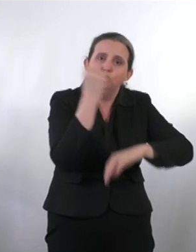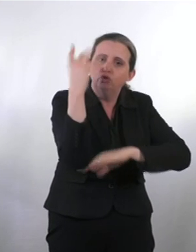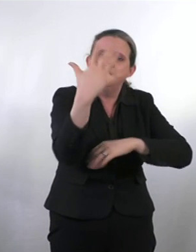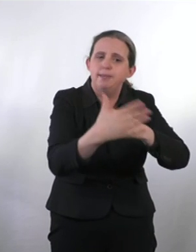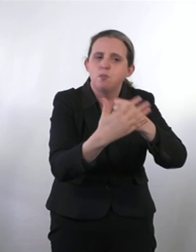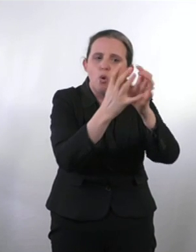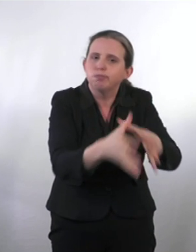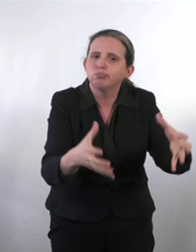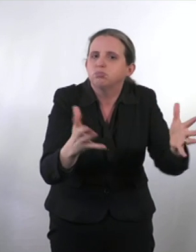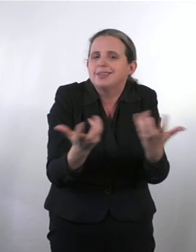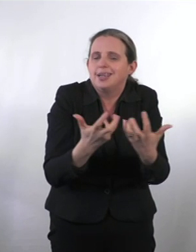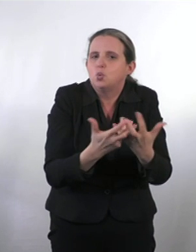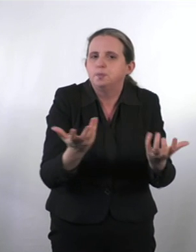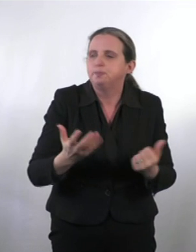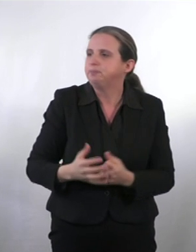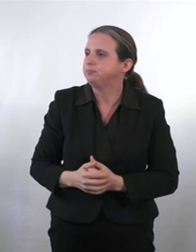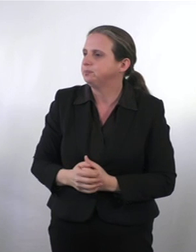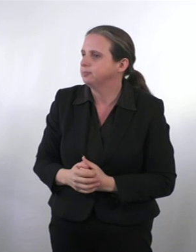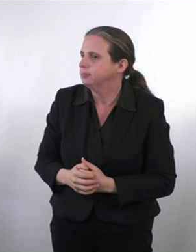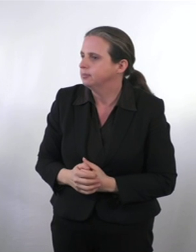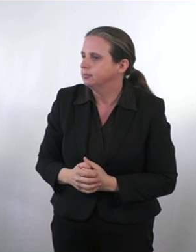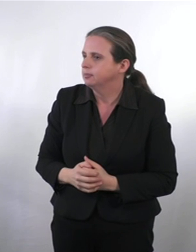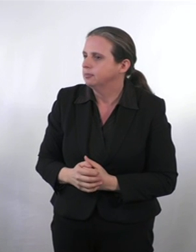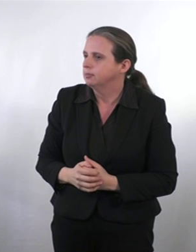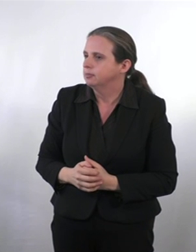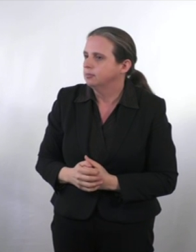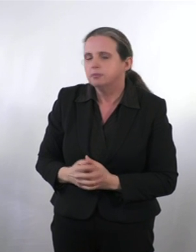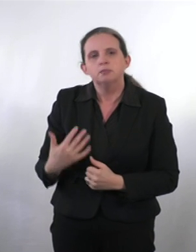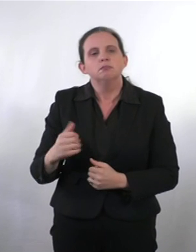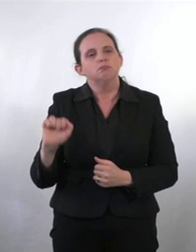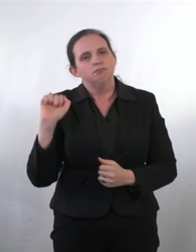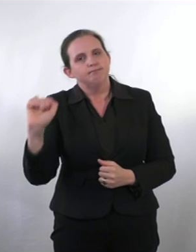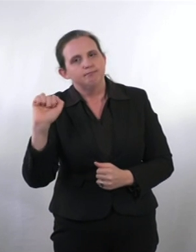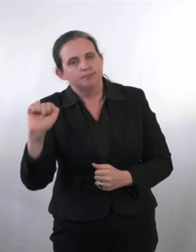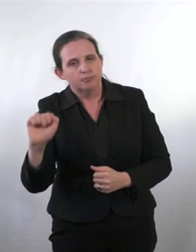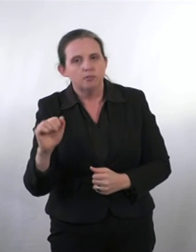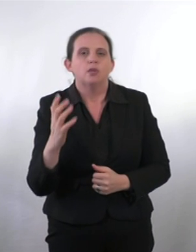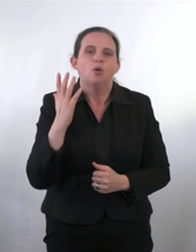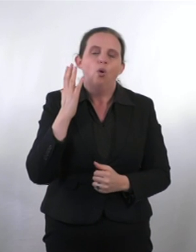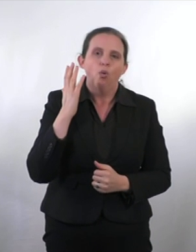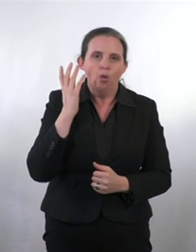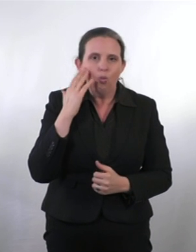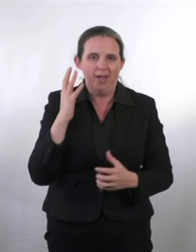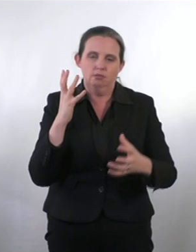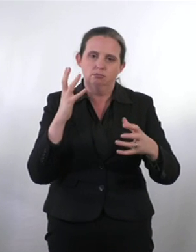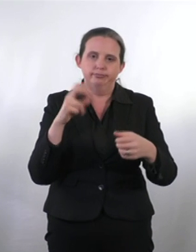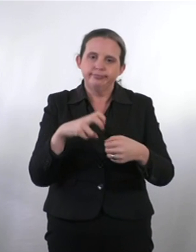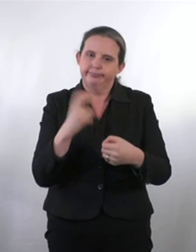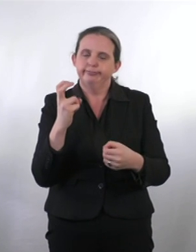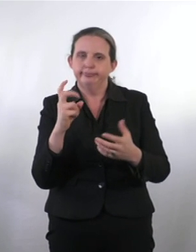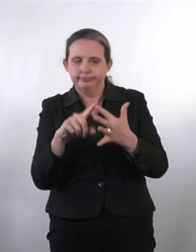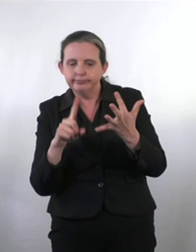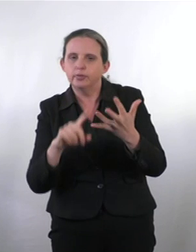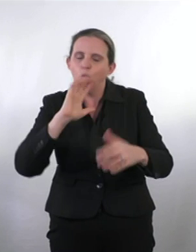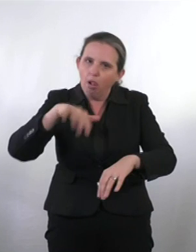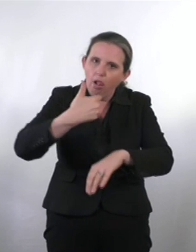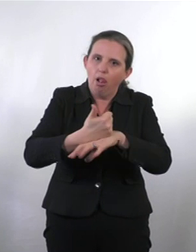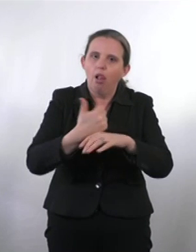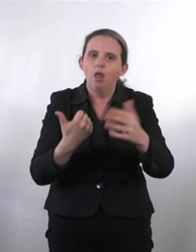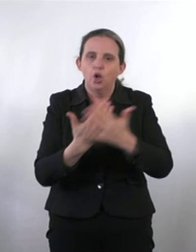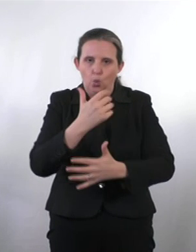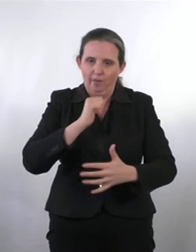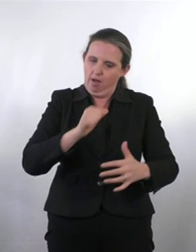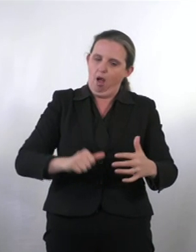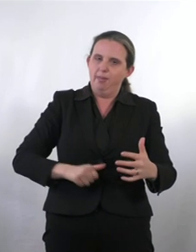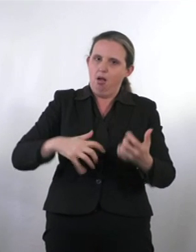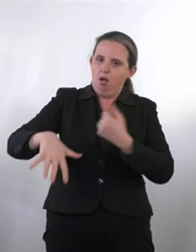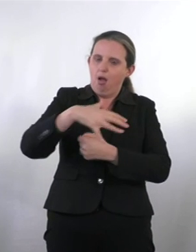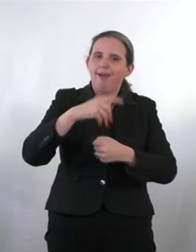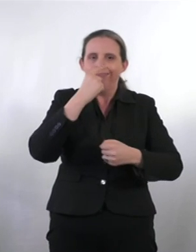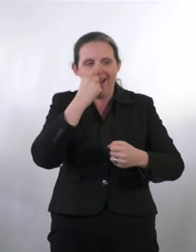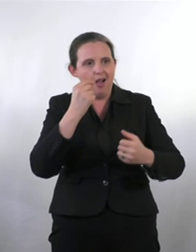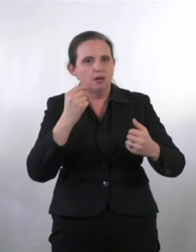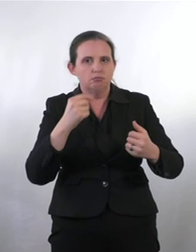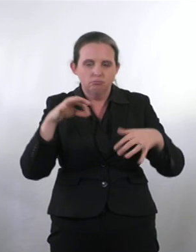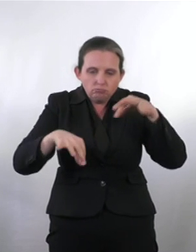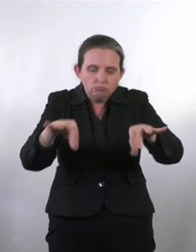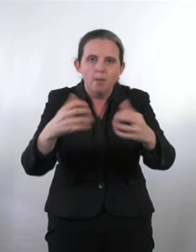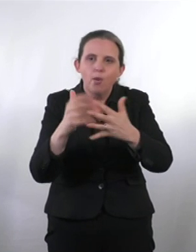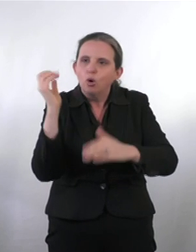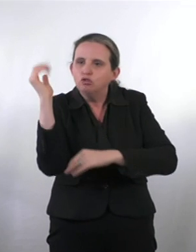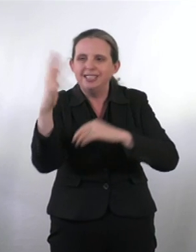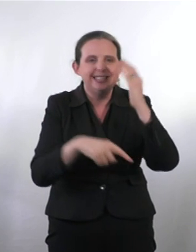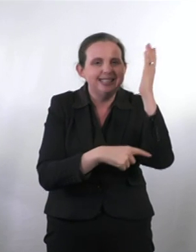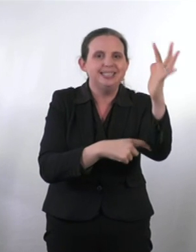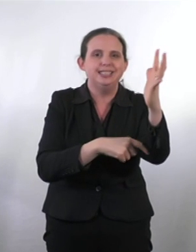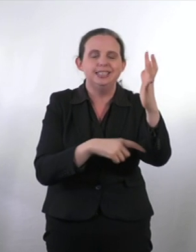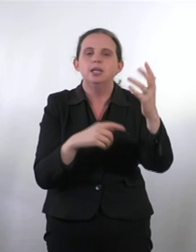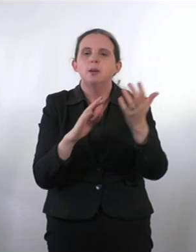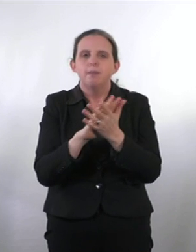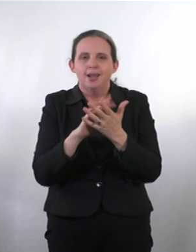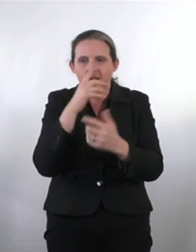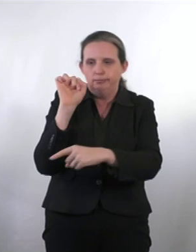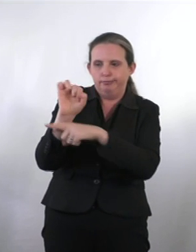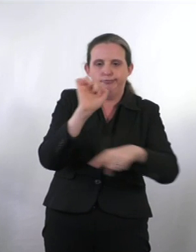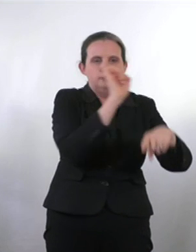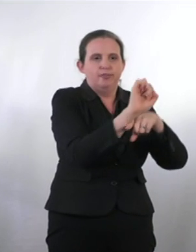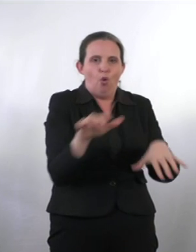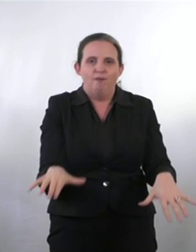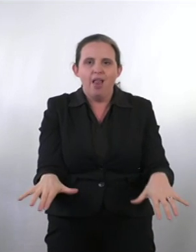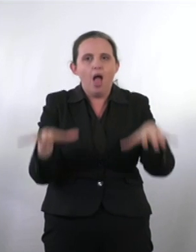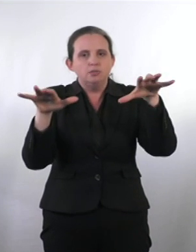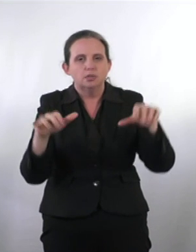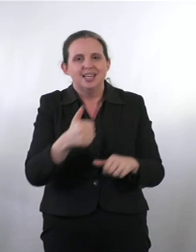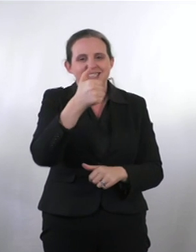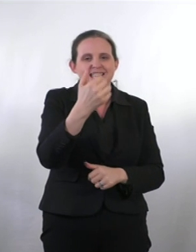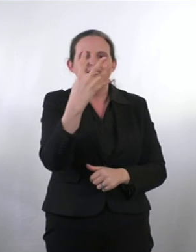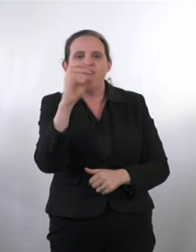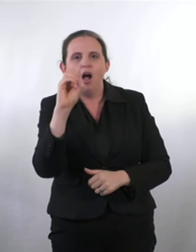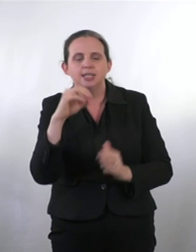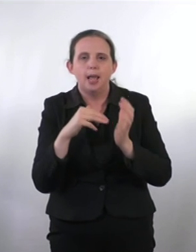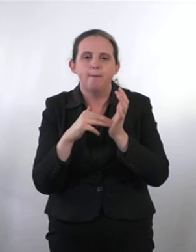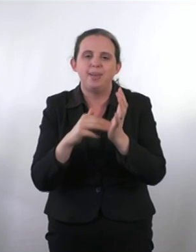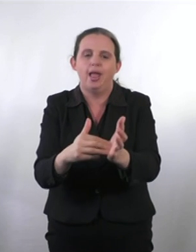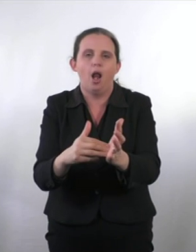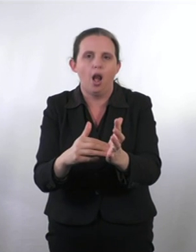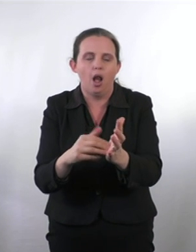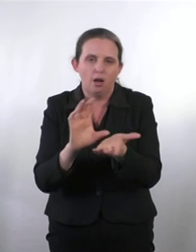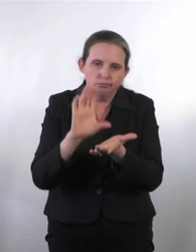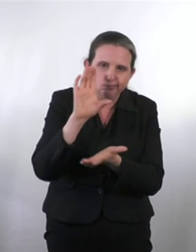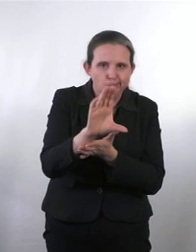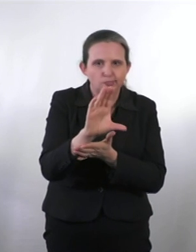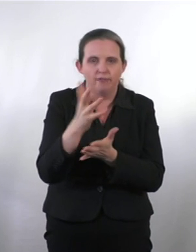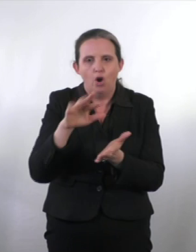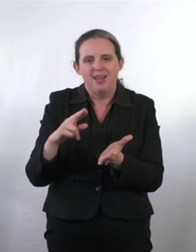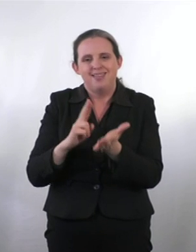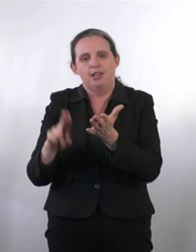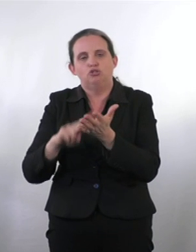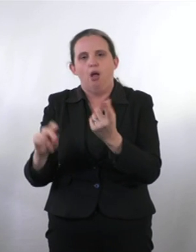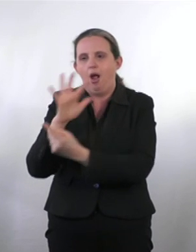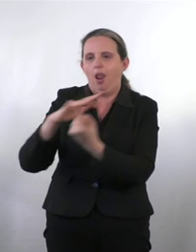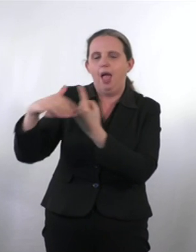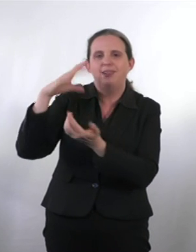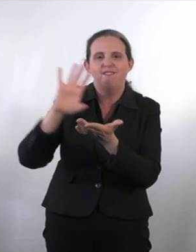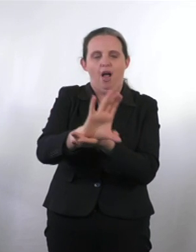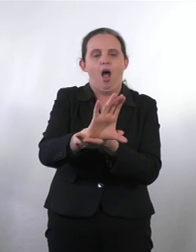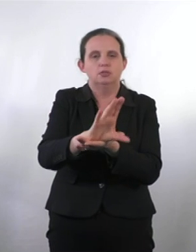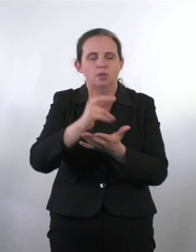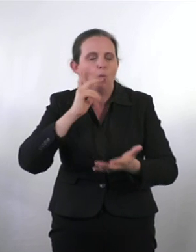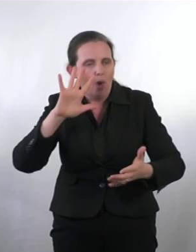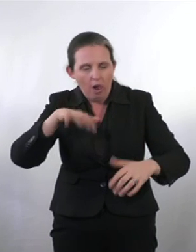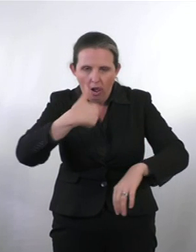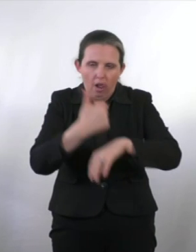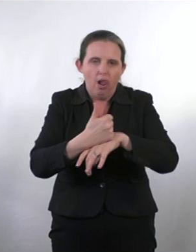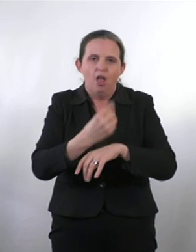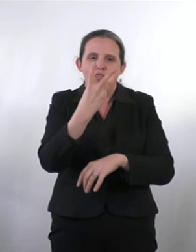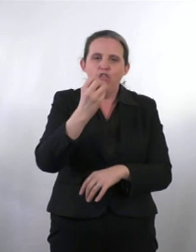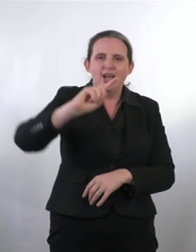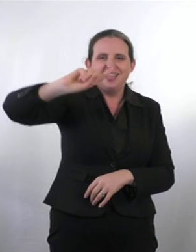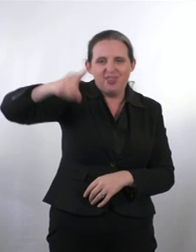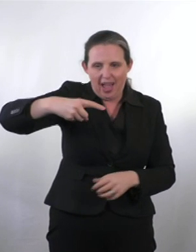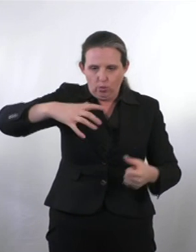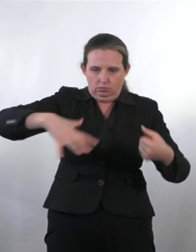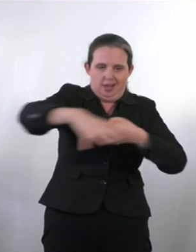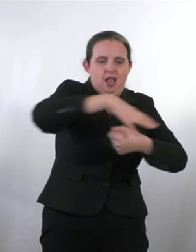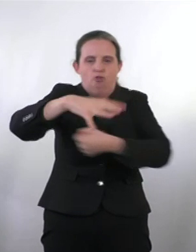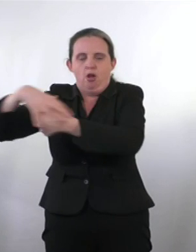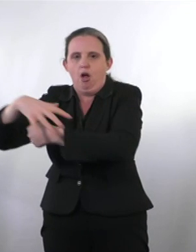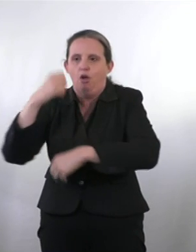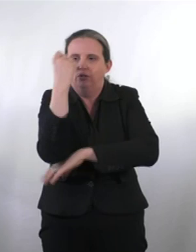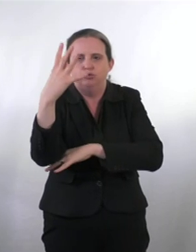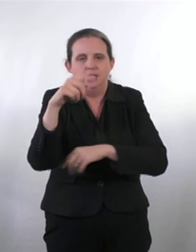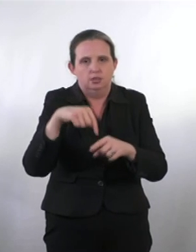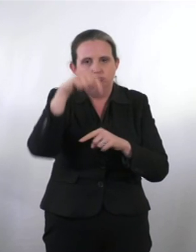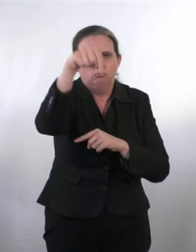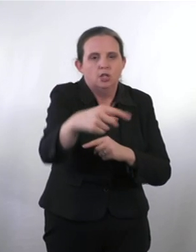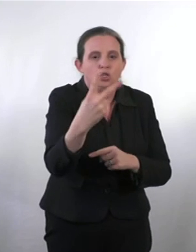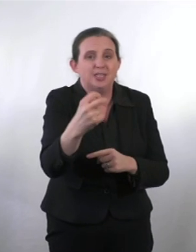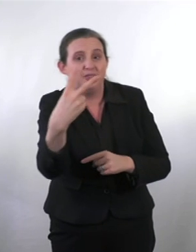What we are going to do is use the new freedoms we have after leaving the common agricultural policy to support farmers to beautify the landscape to make it less prone to flooding, and we are putting £640 million from the nature for climate fund into helping to support the planting of 30,000 hectares of trees by 2025—every year by